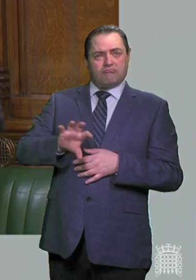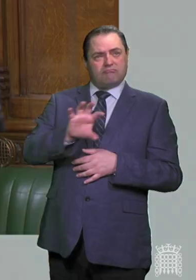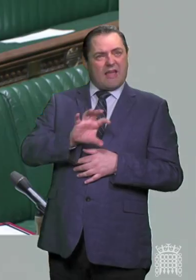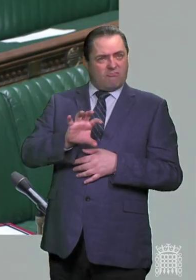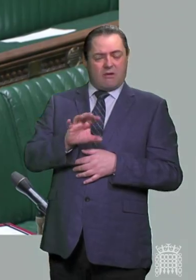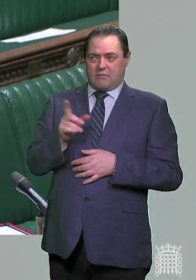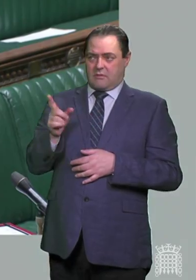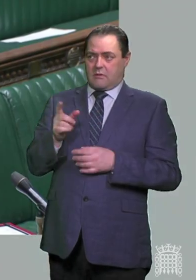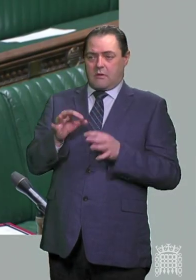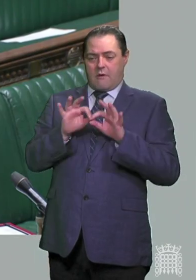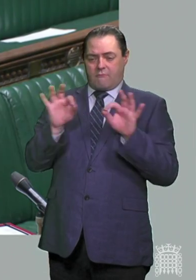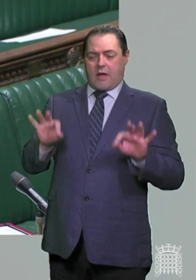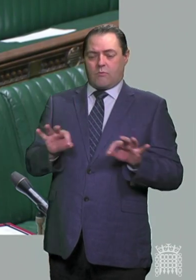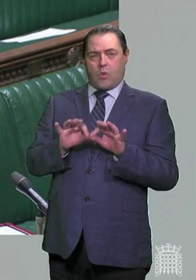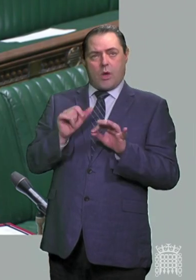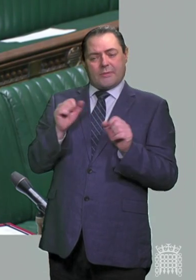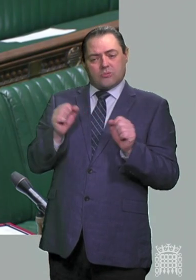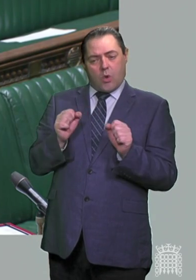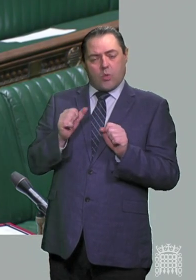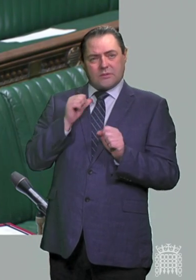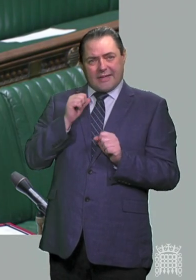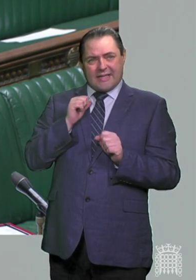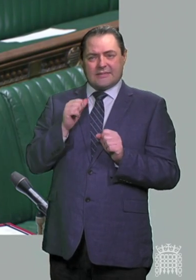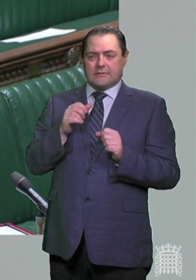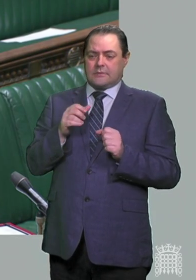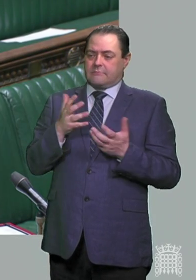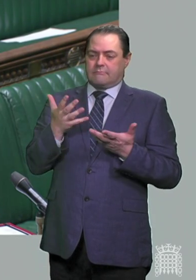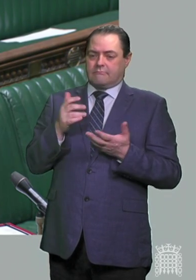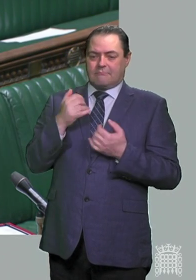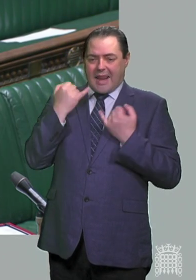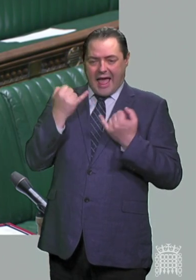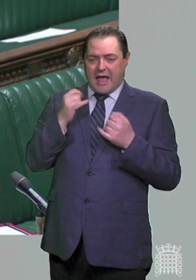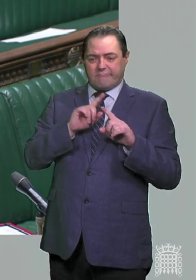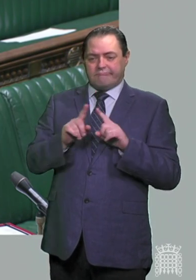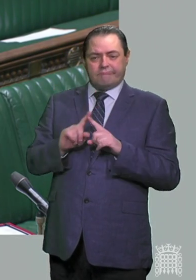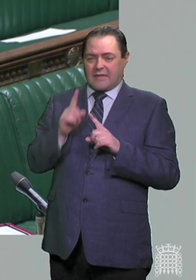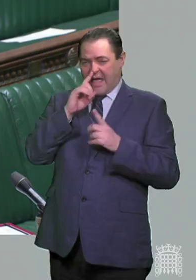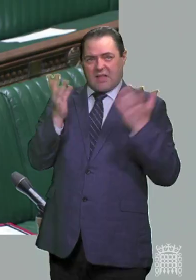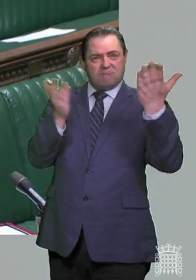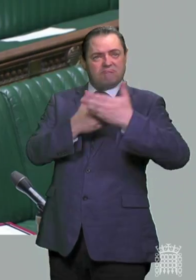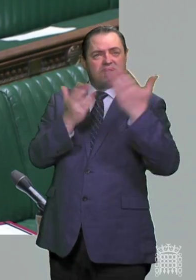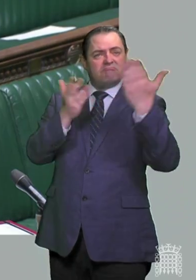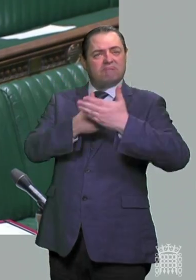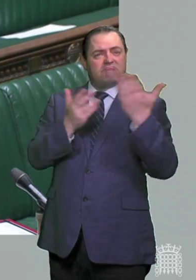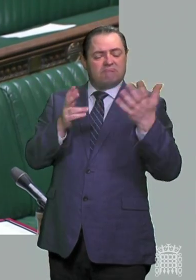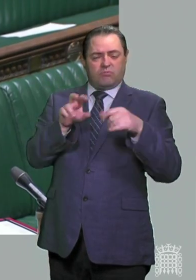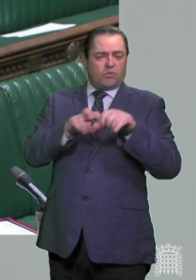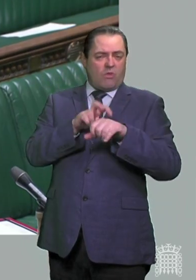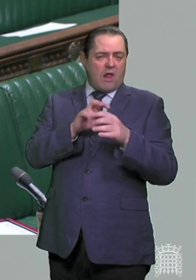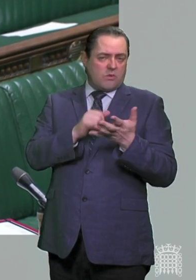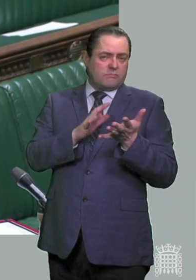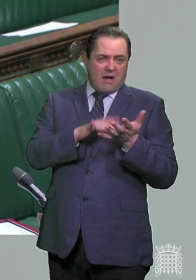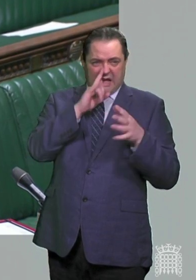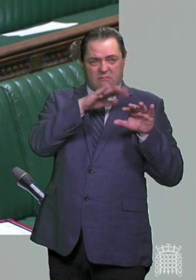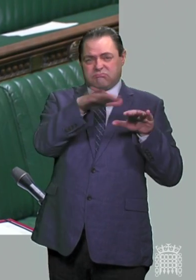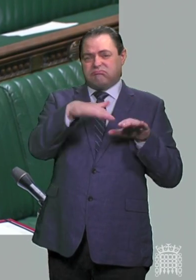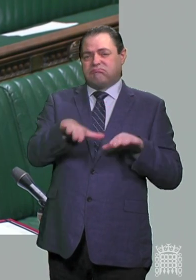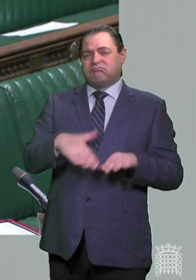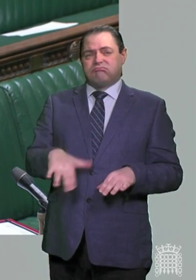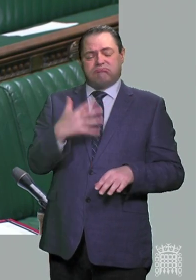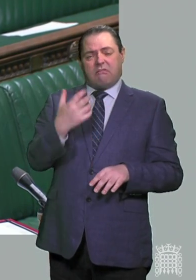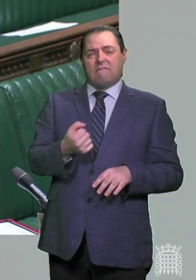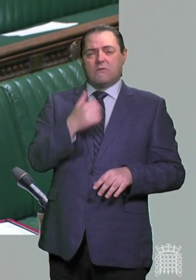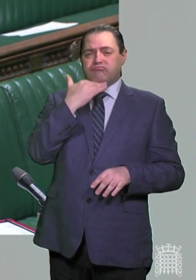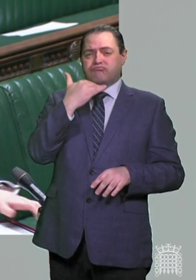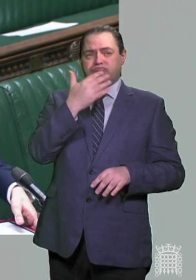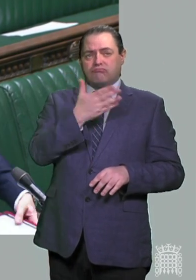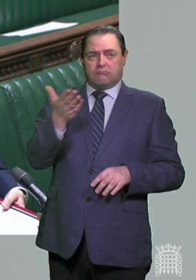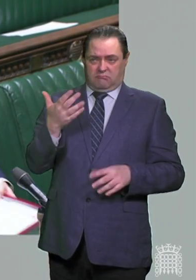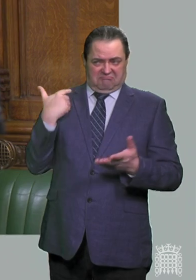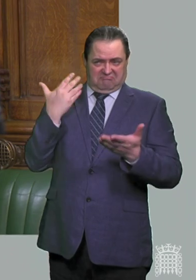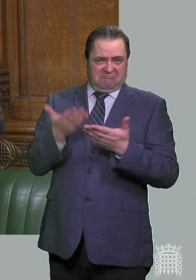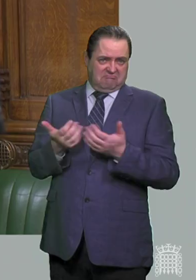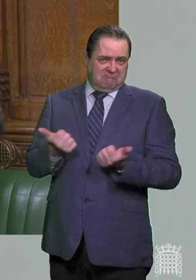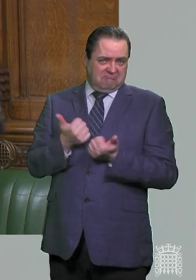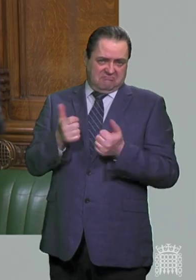The framework ends the ban on chilled meats, such as sausages and seasoned lamb joints, meaning that supermarket shelves in Northern Ireland will be able to stock the products that customers want and have bought for years.